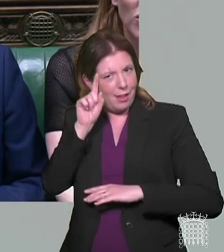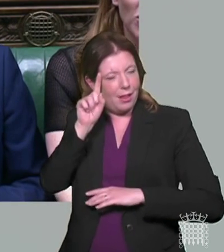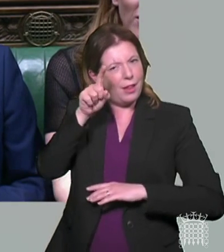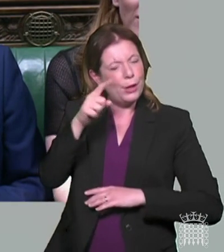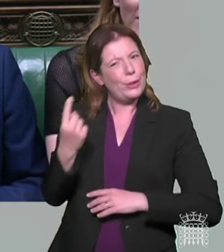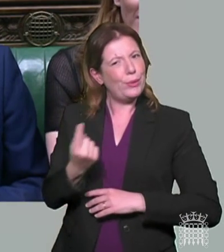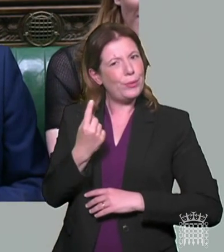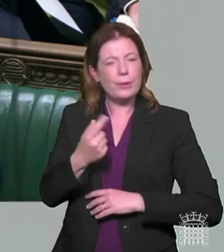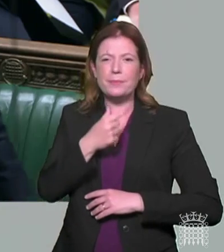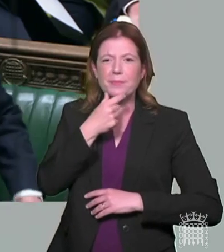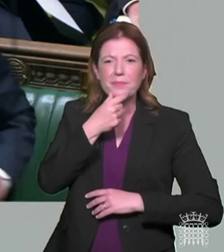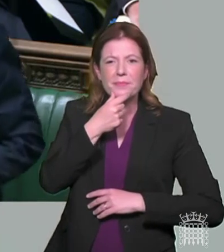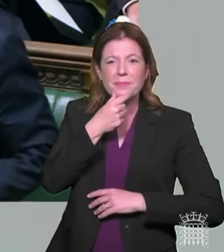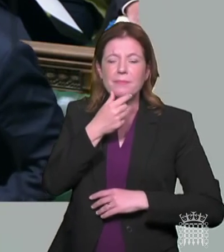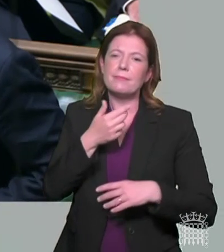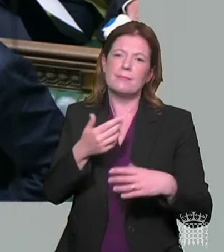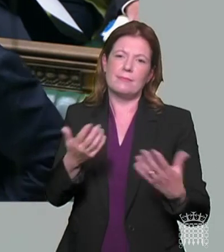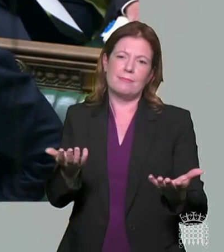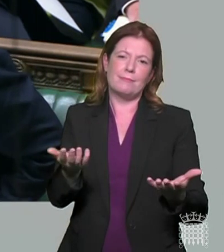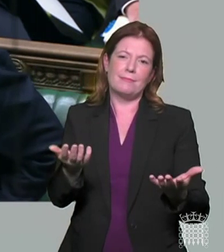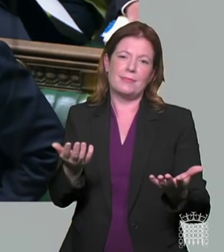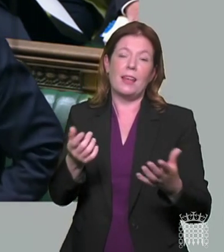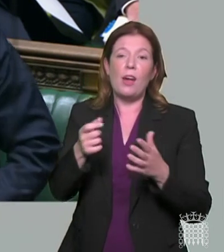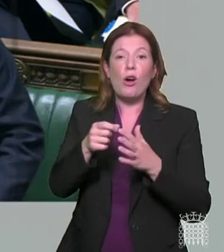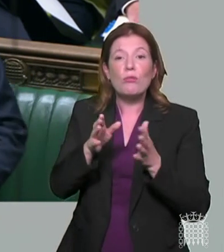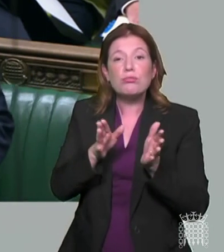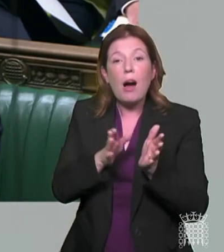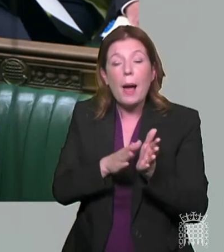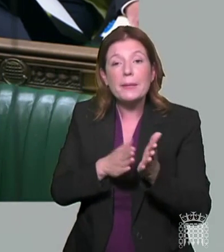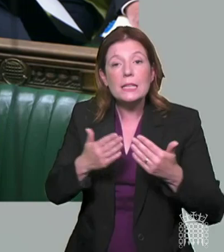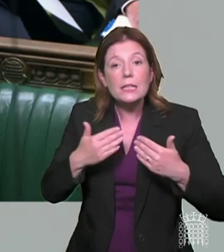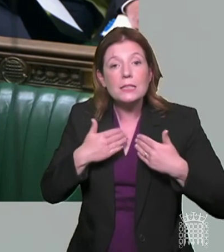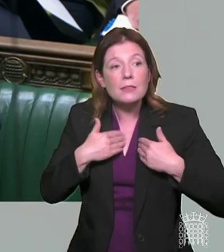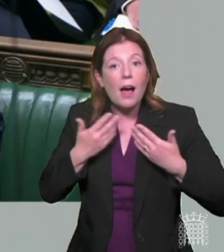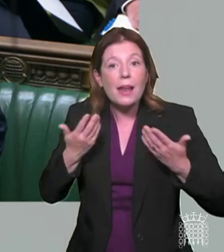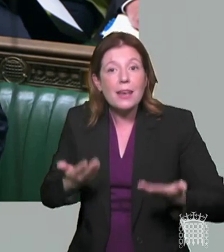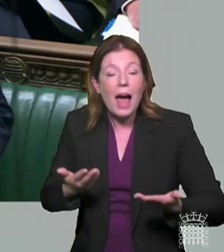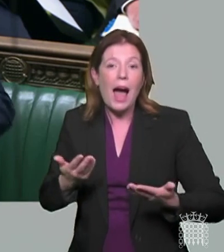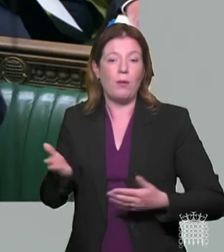And who was the Prime Minister who completed it?